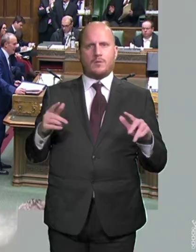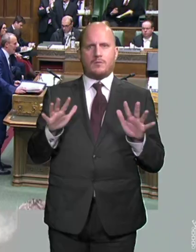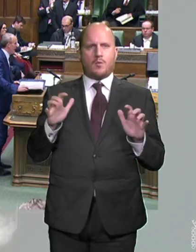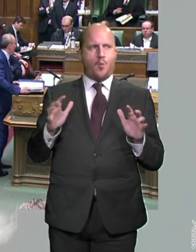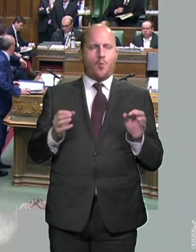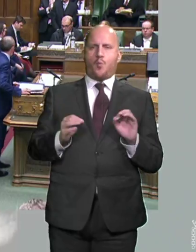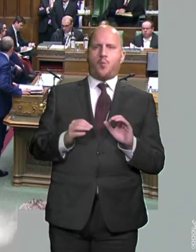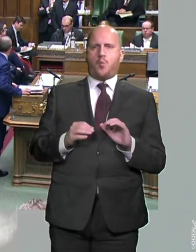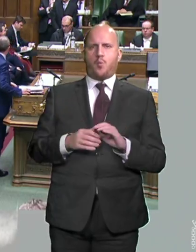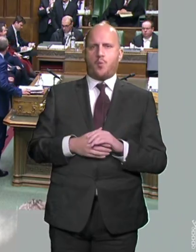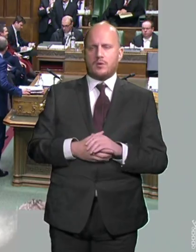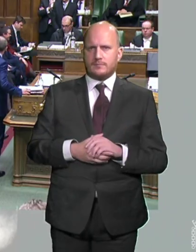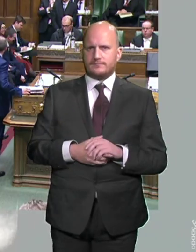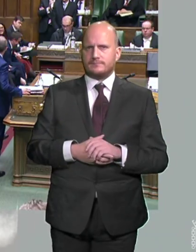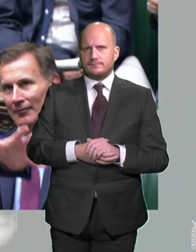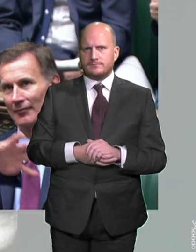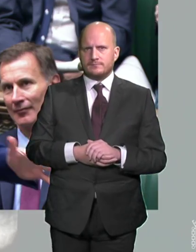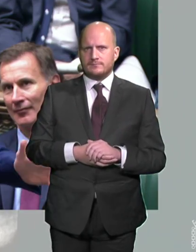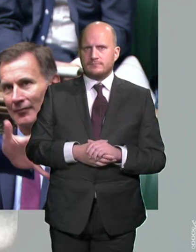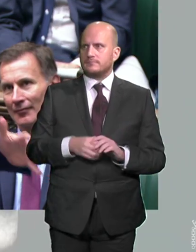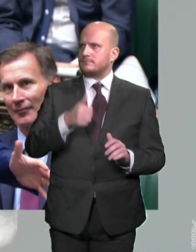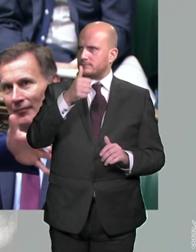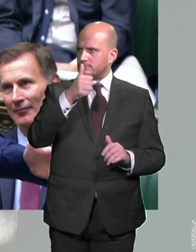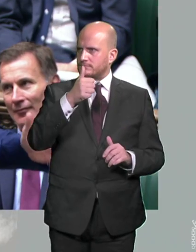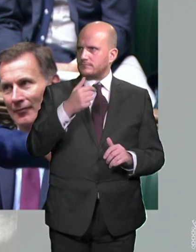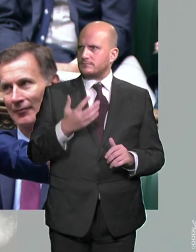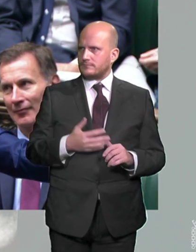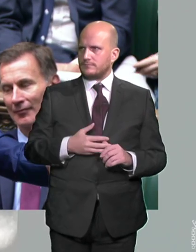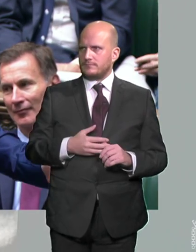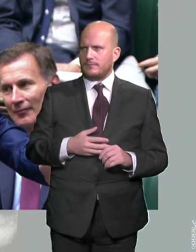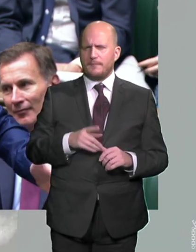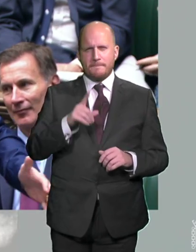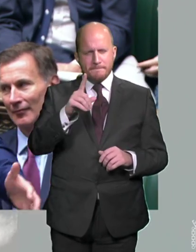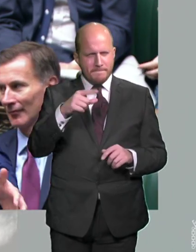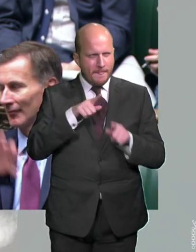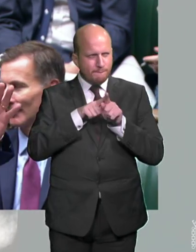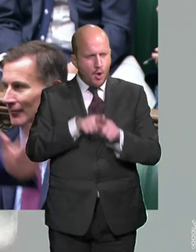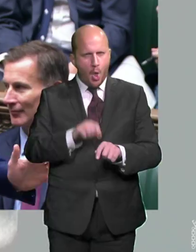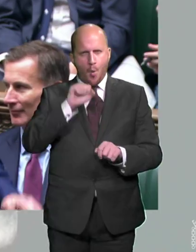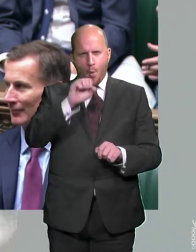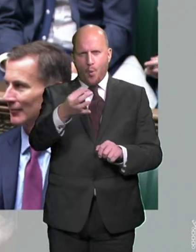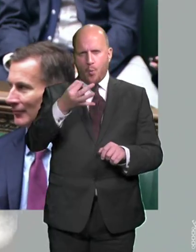I thank my right honourable Friend. I think I followed the various steps of logic in that question.